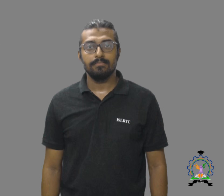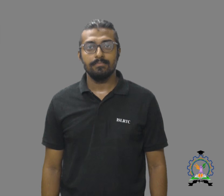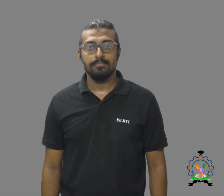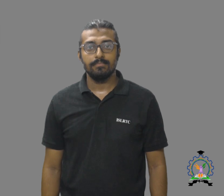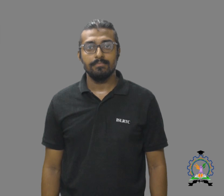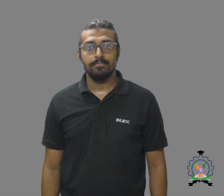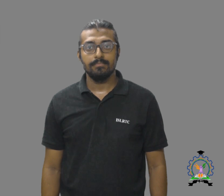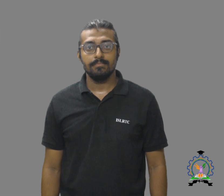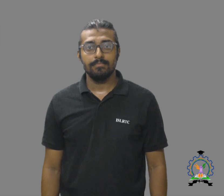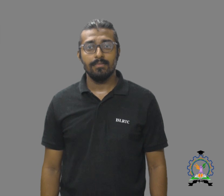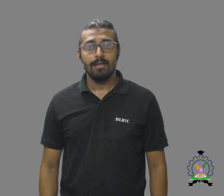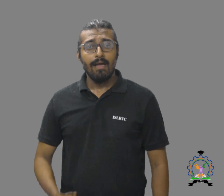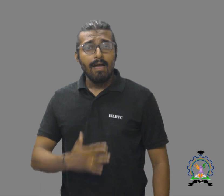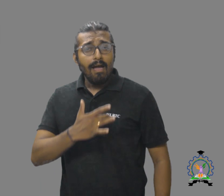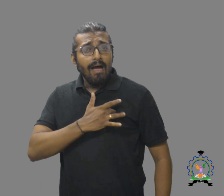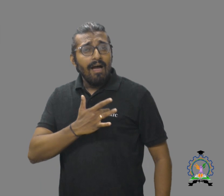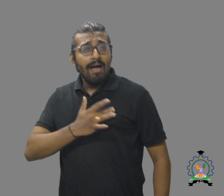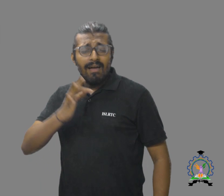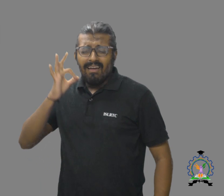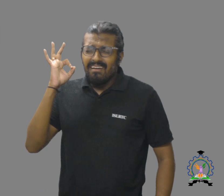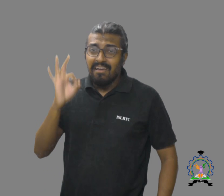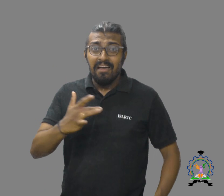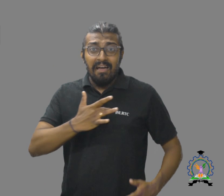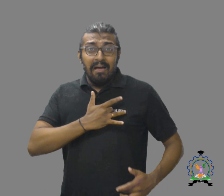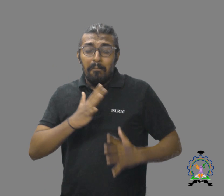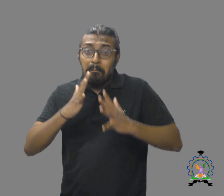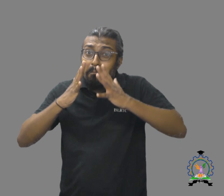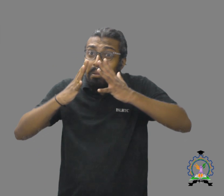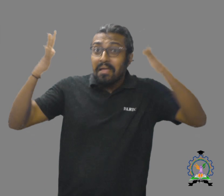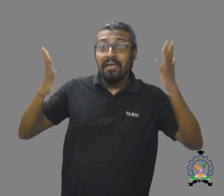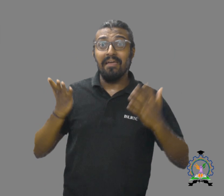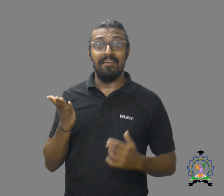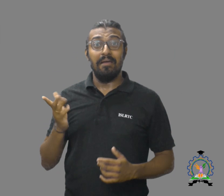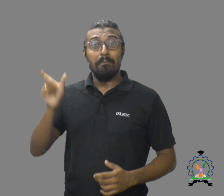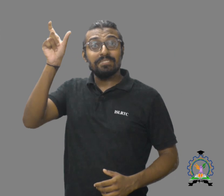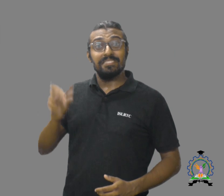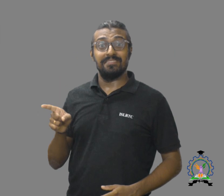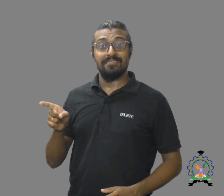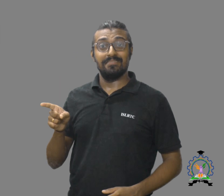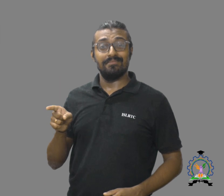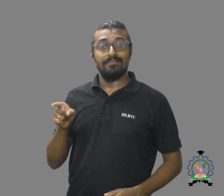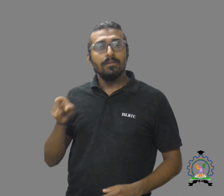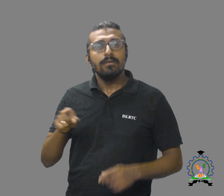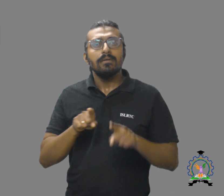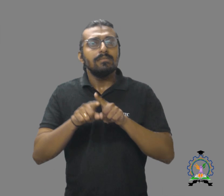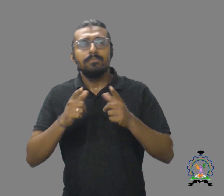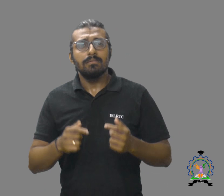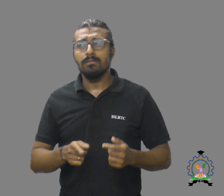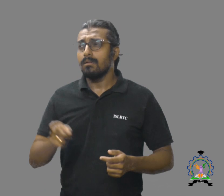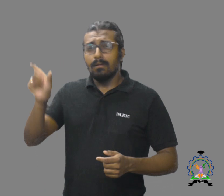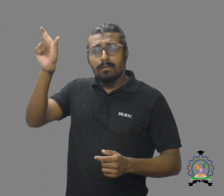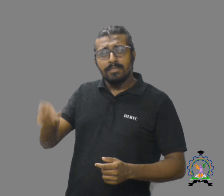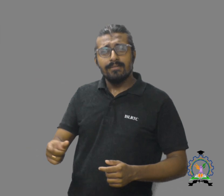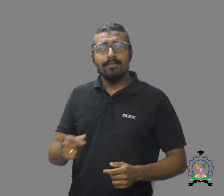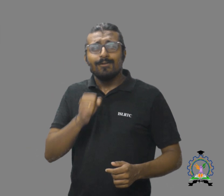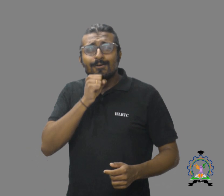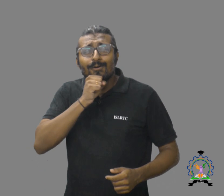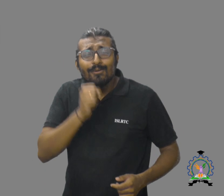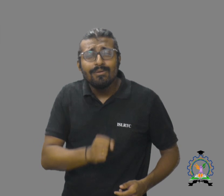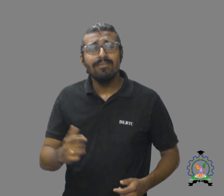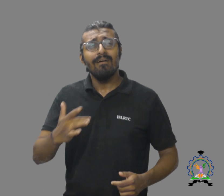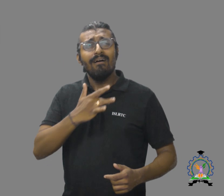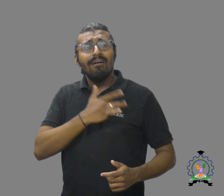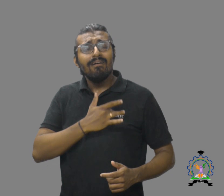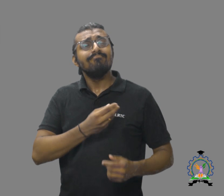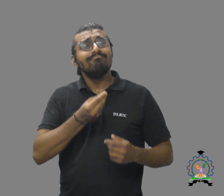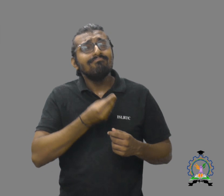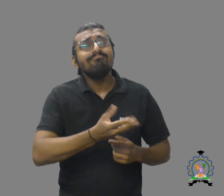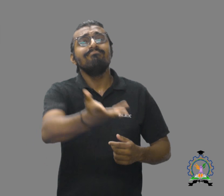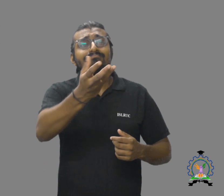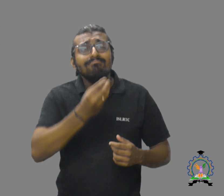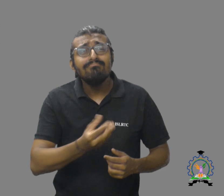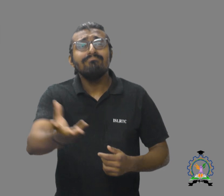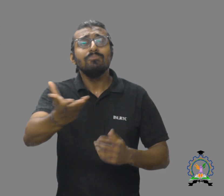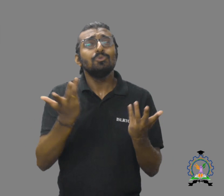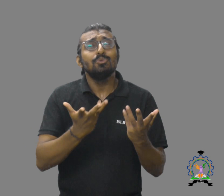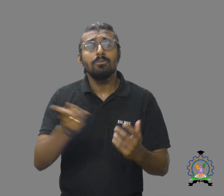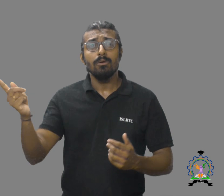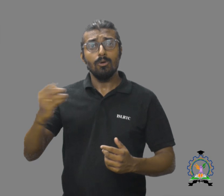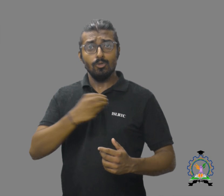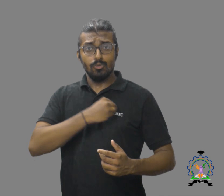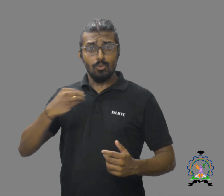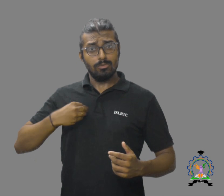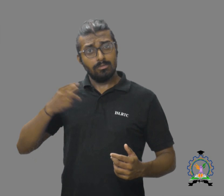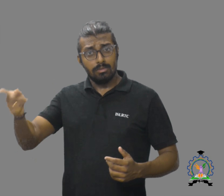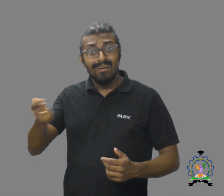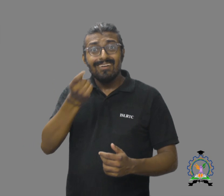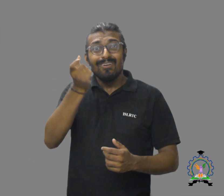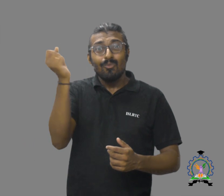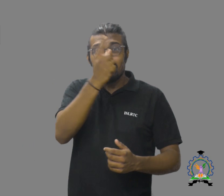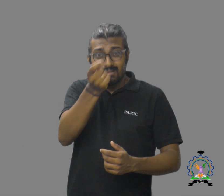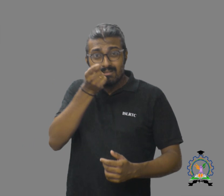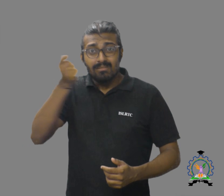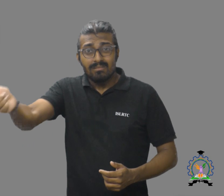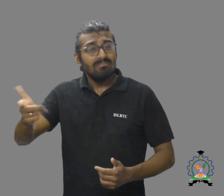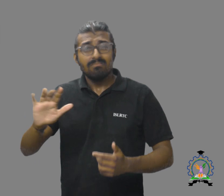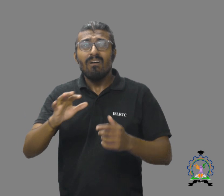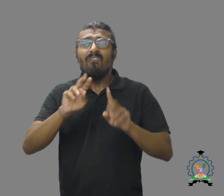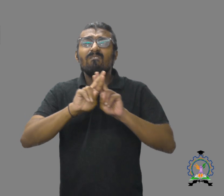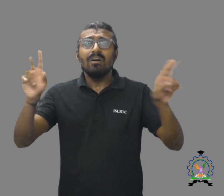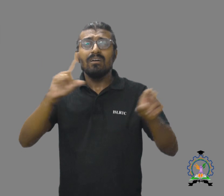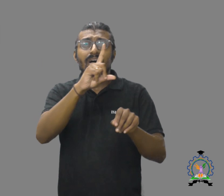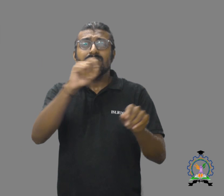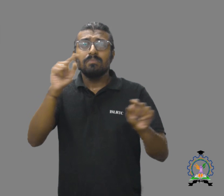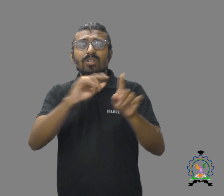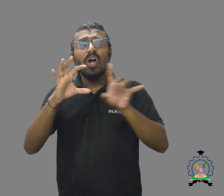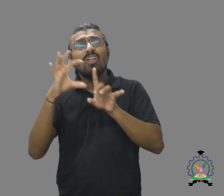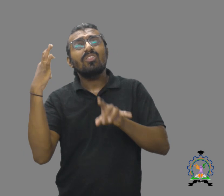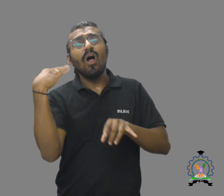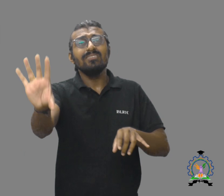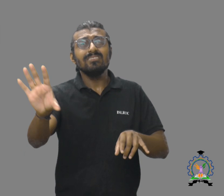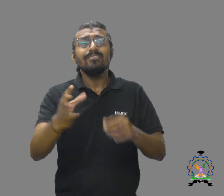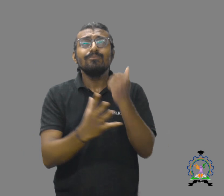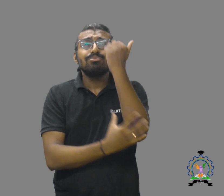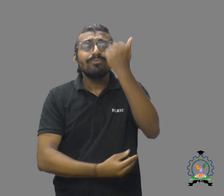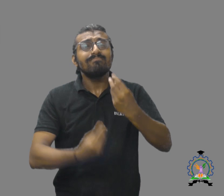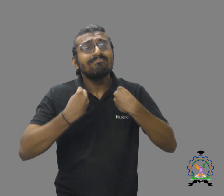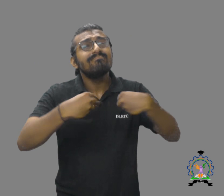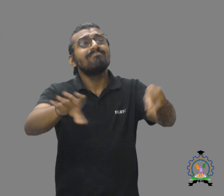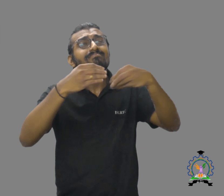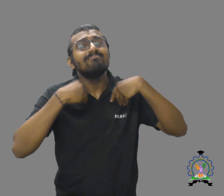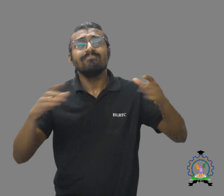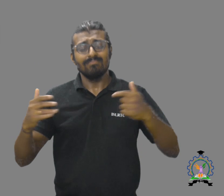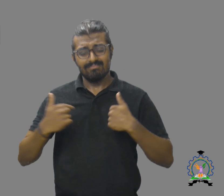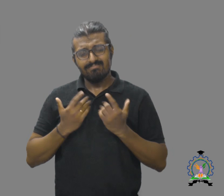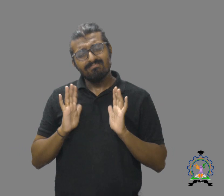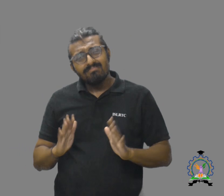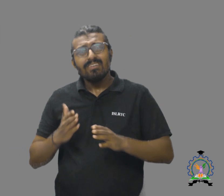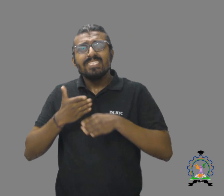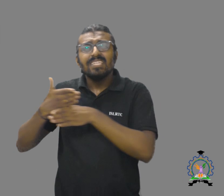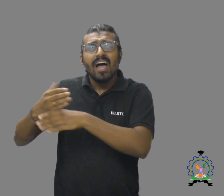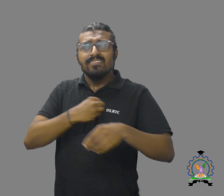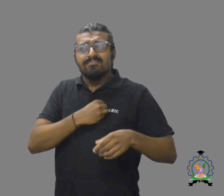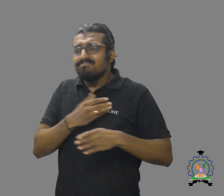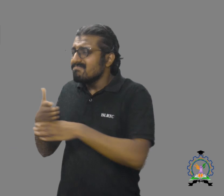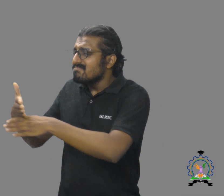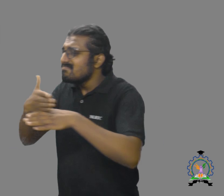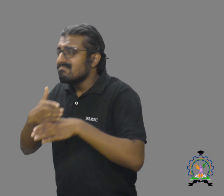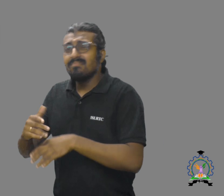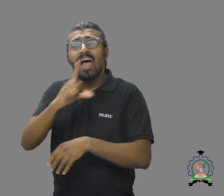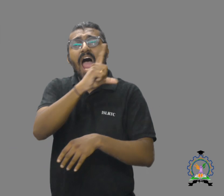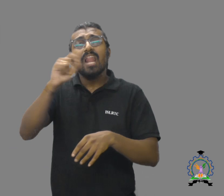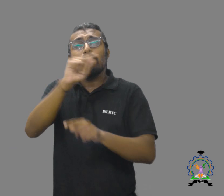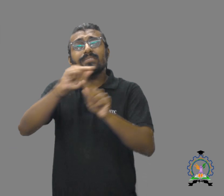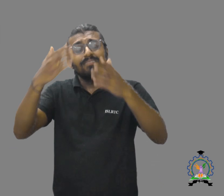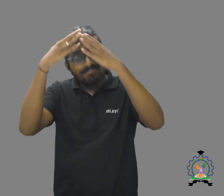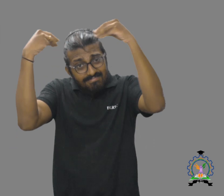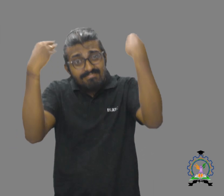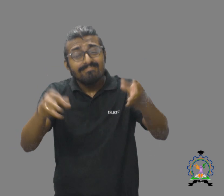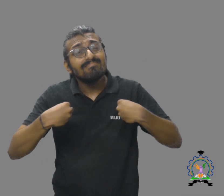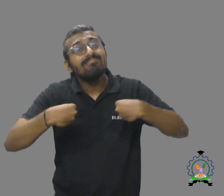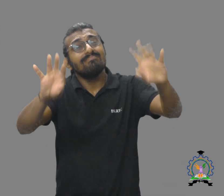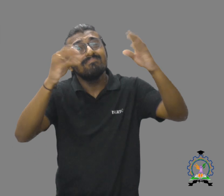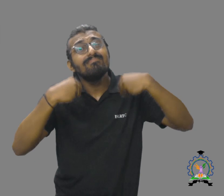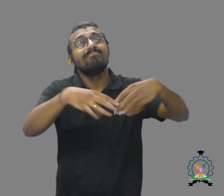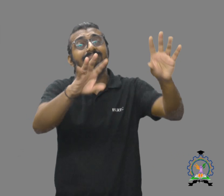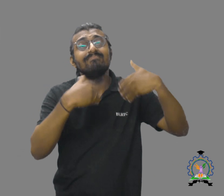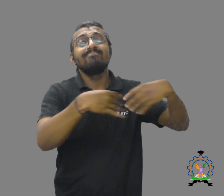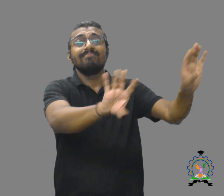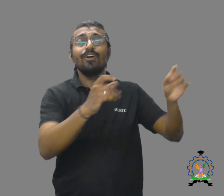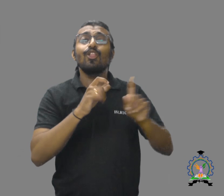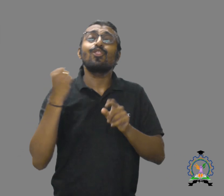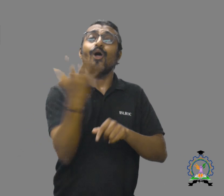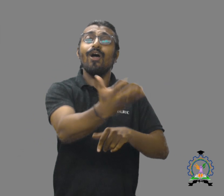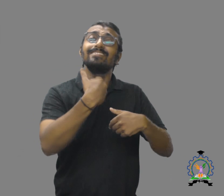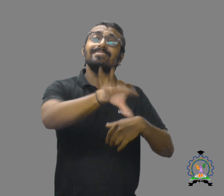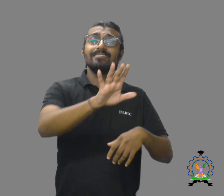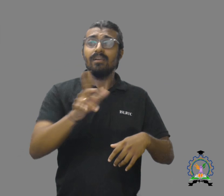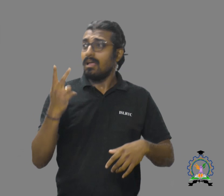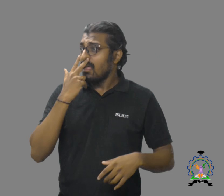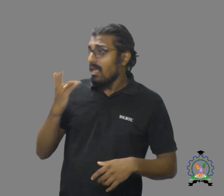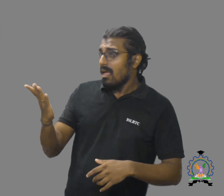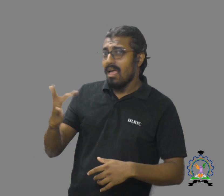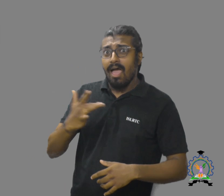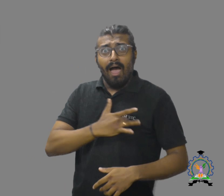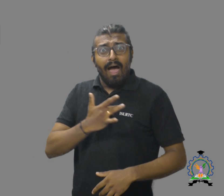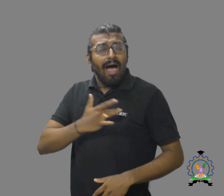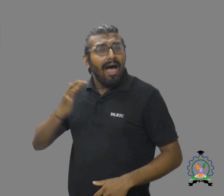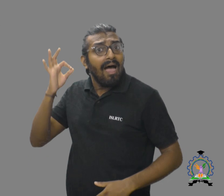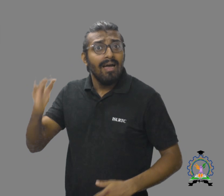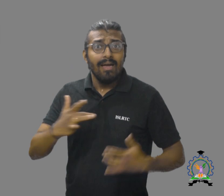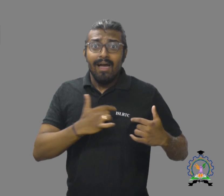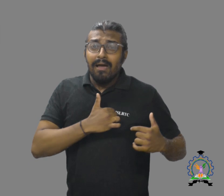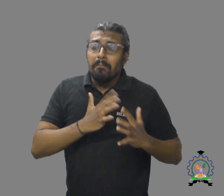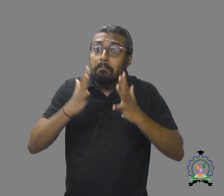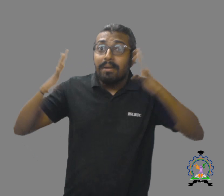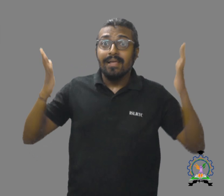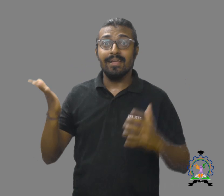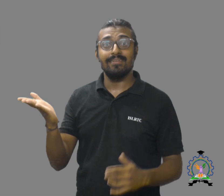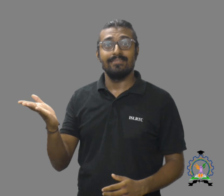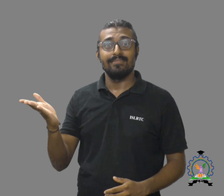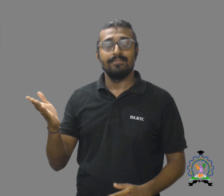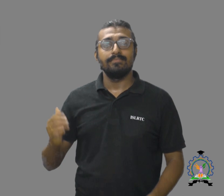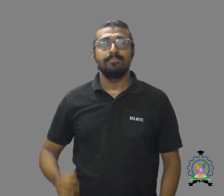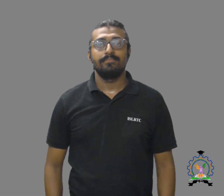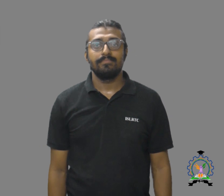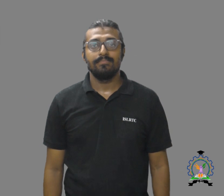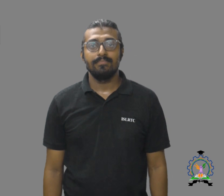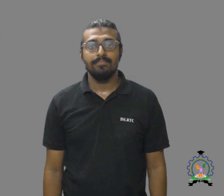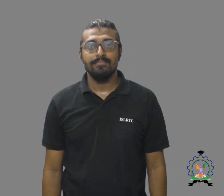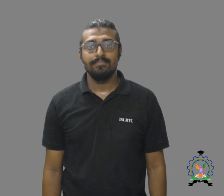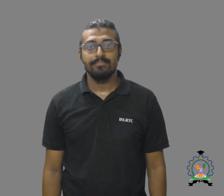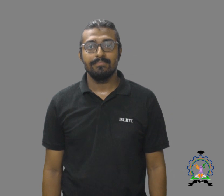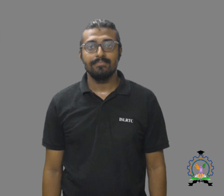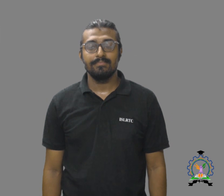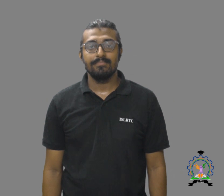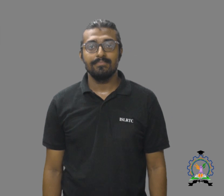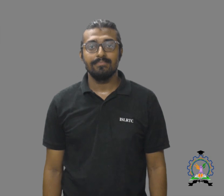Heart of Gold